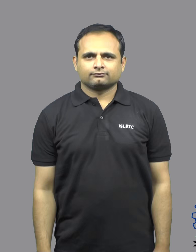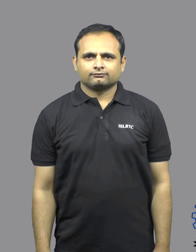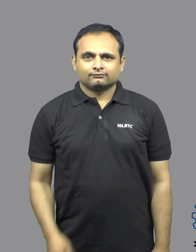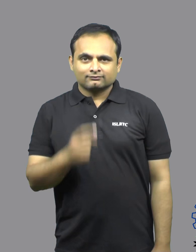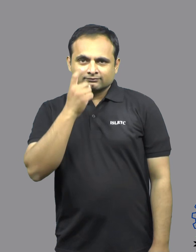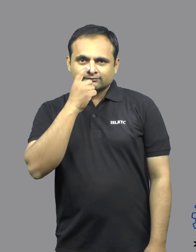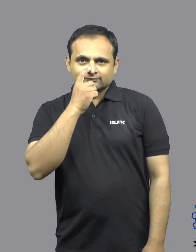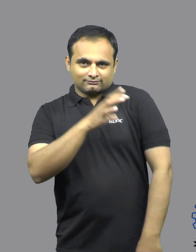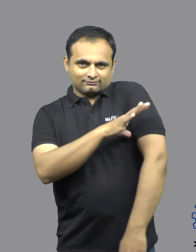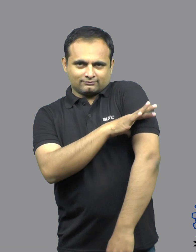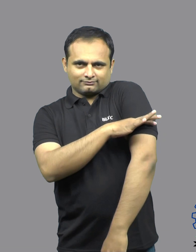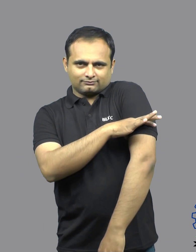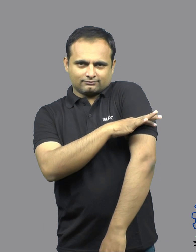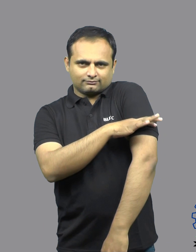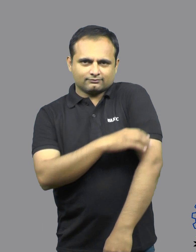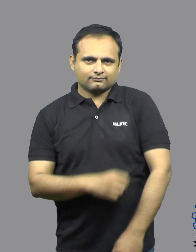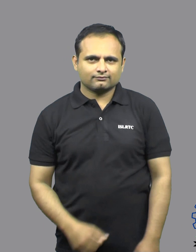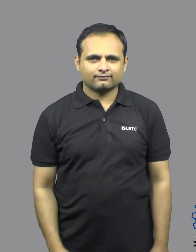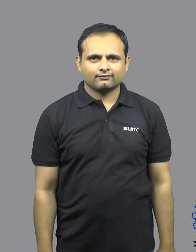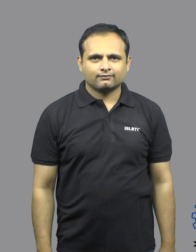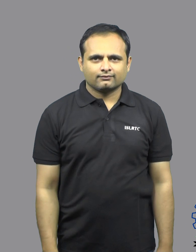Blouse